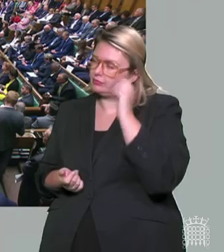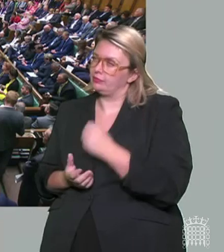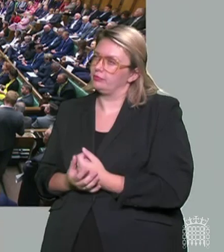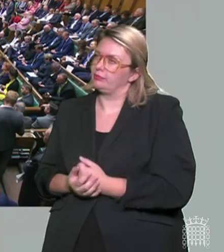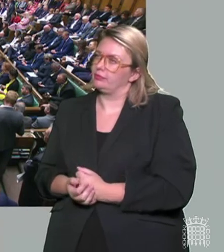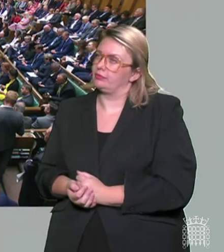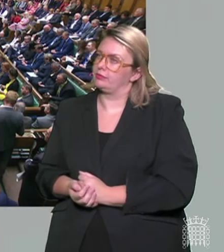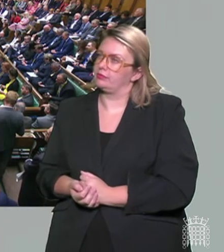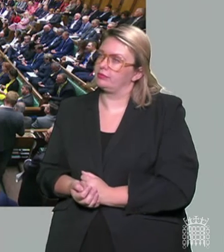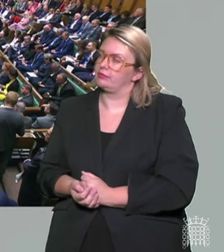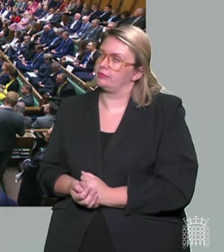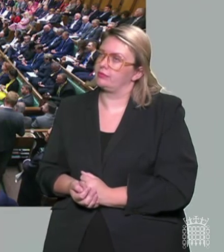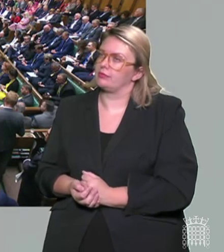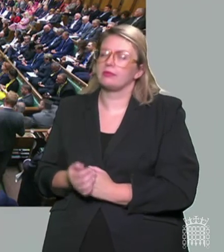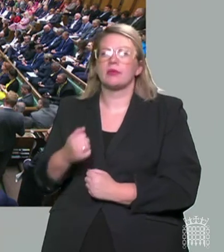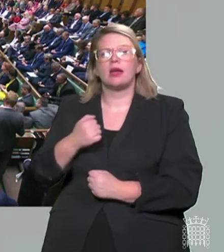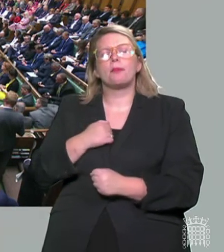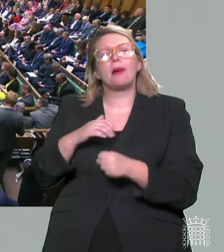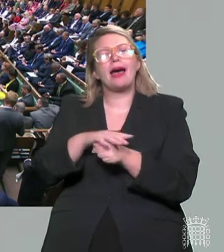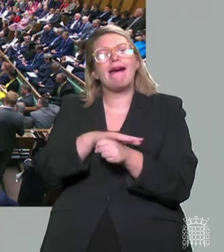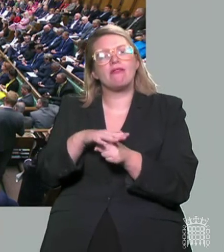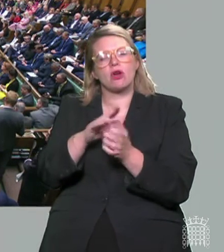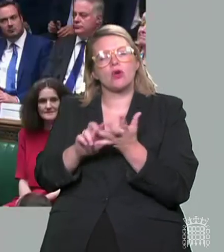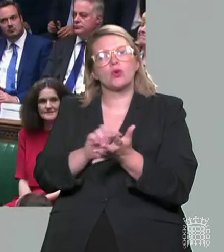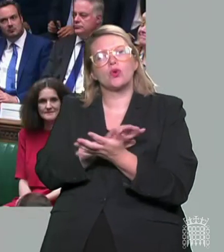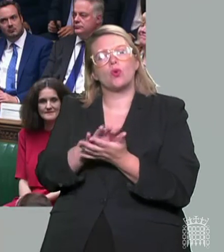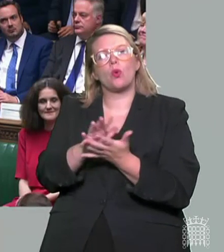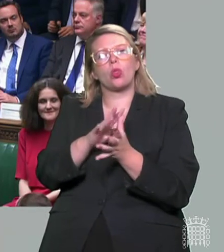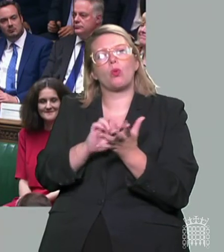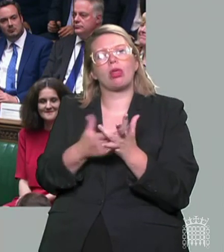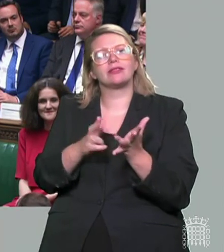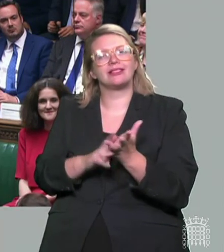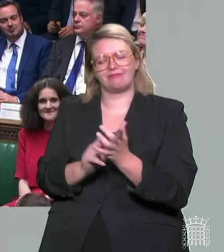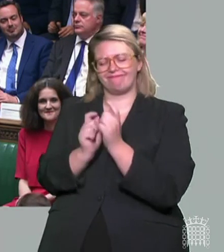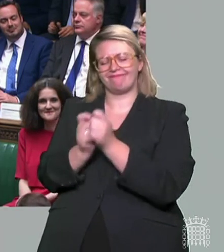North Moreton, in my constituency, was dubbed “Britain’s kindest village”— Wait for it.